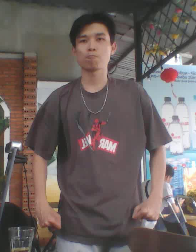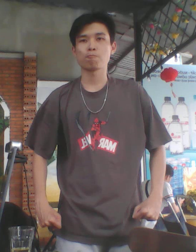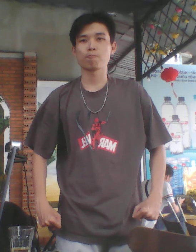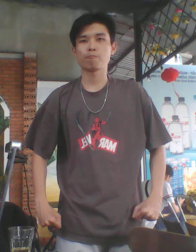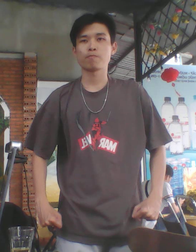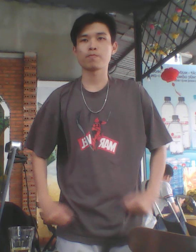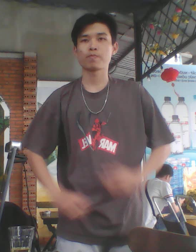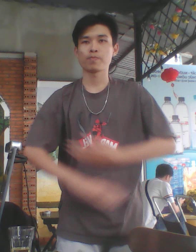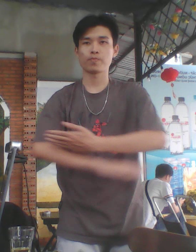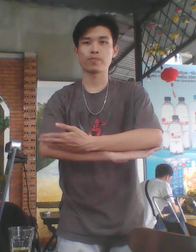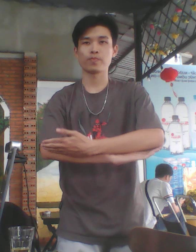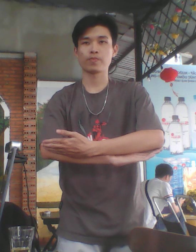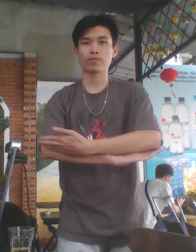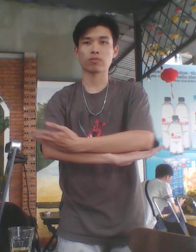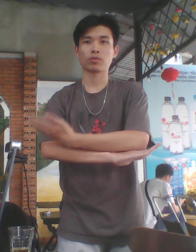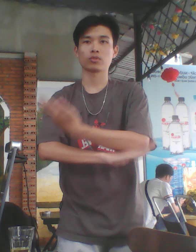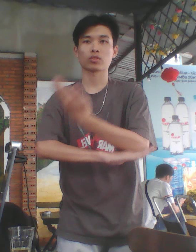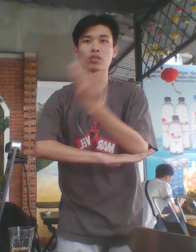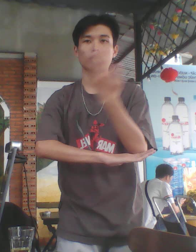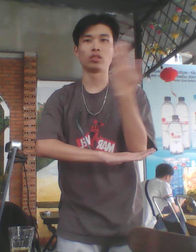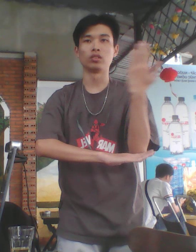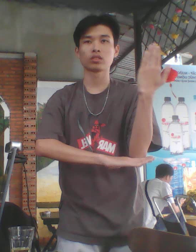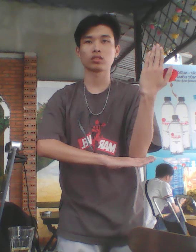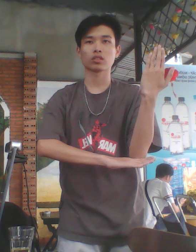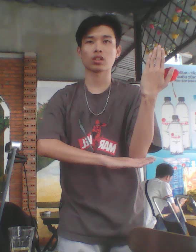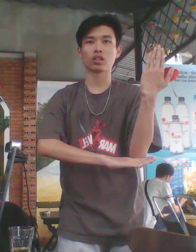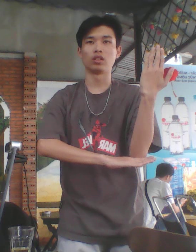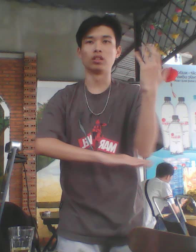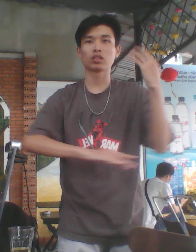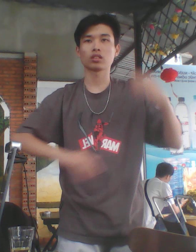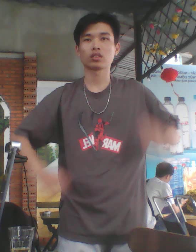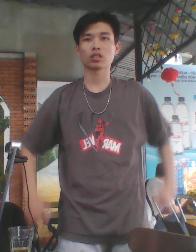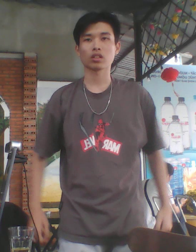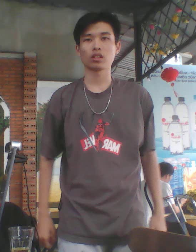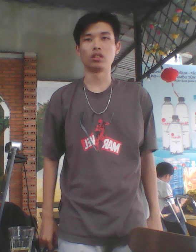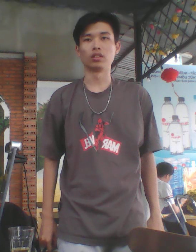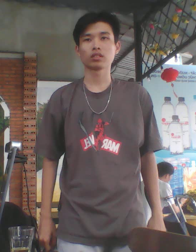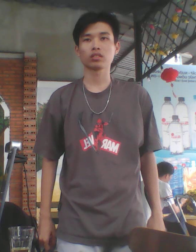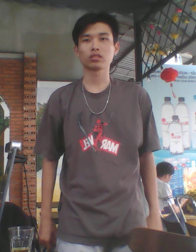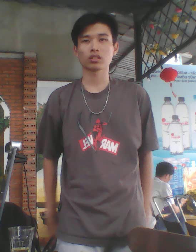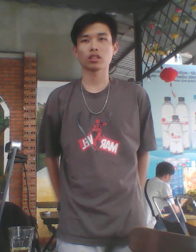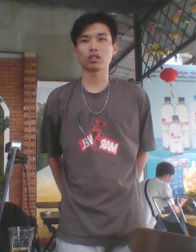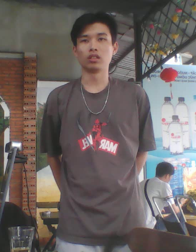buoi sang